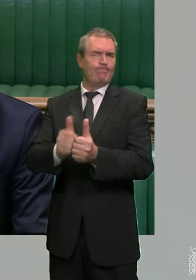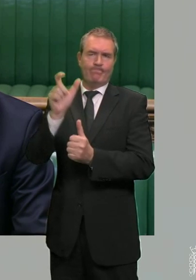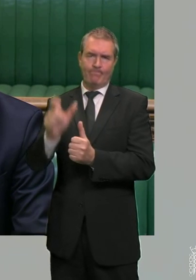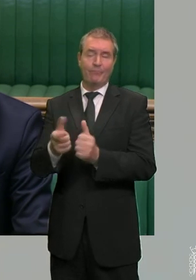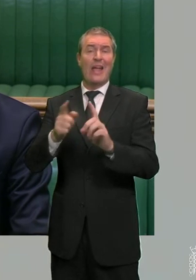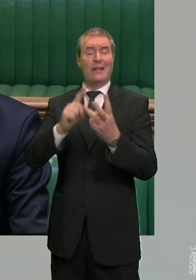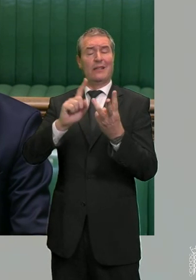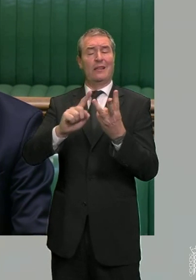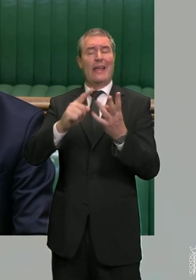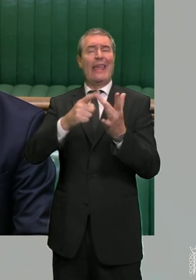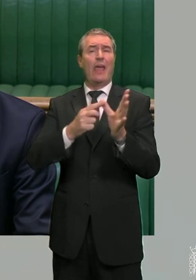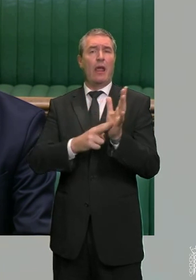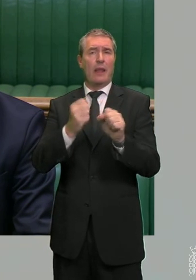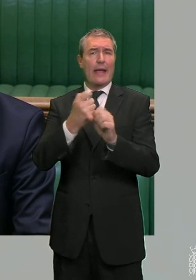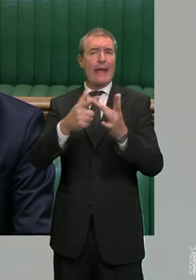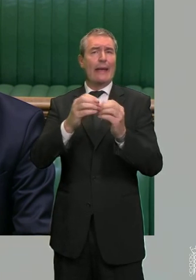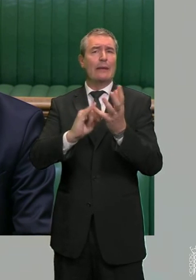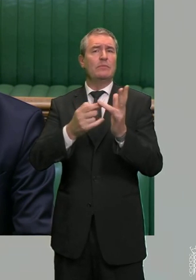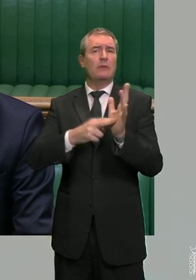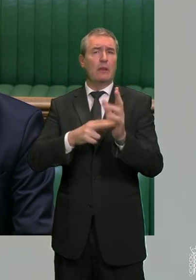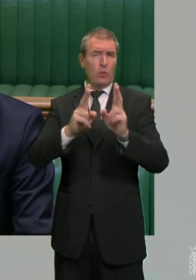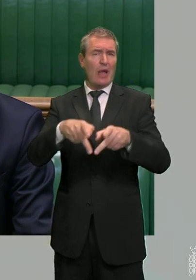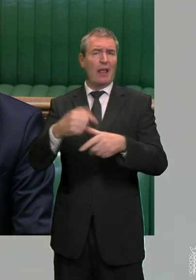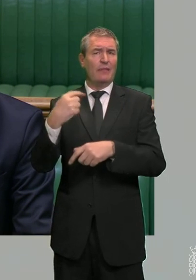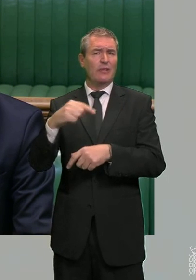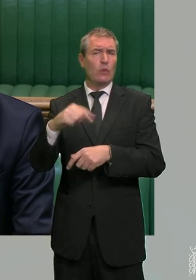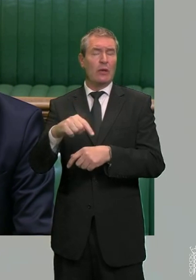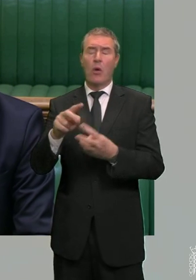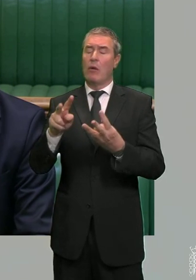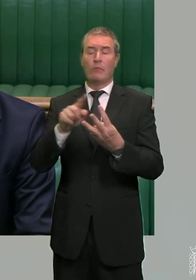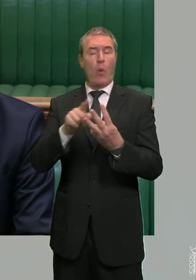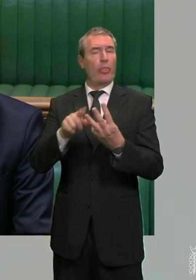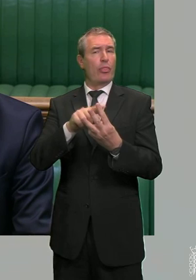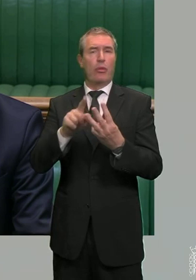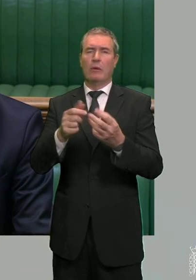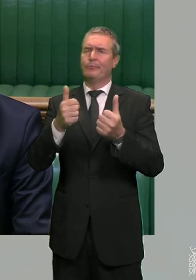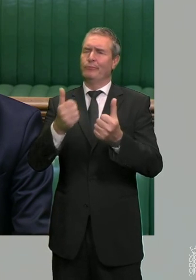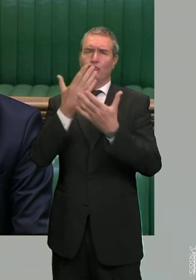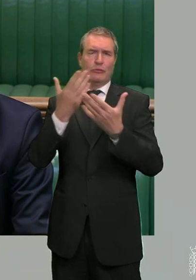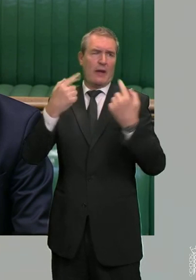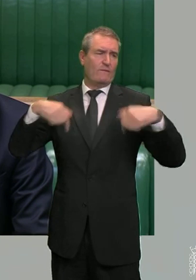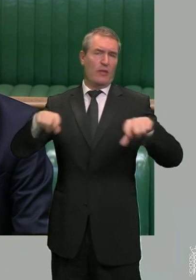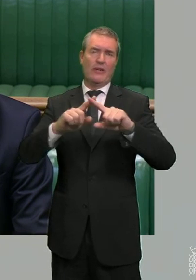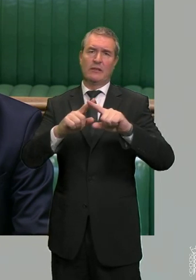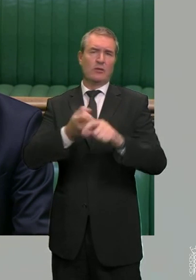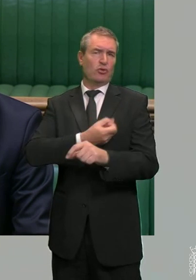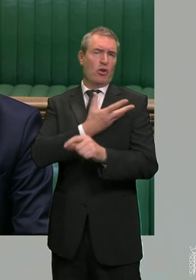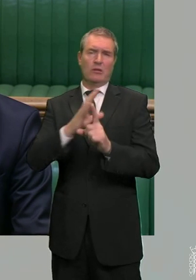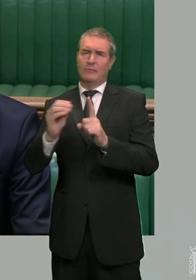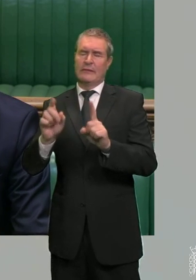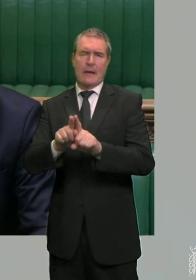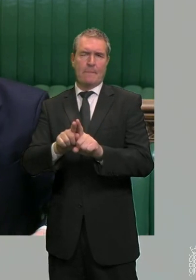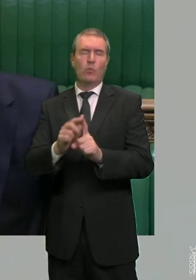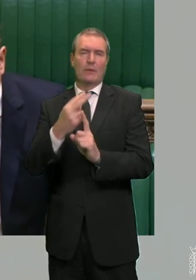Ian Gibson also passed away this week. Both commanded respect on all sides of the House and will be sadly missed.